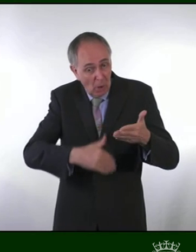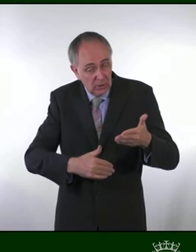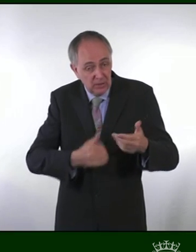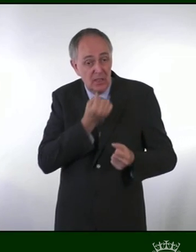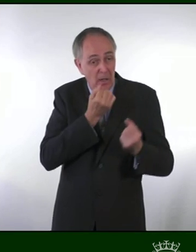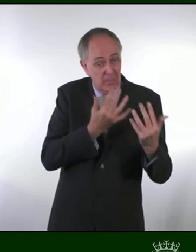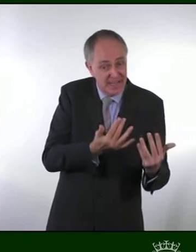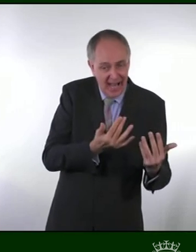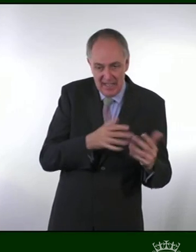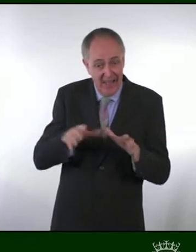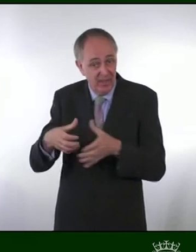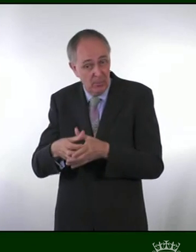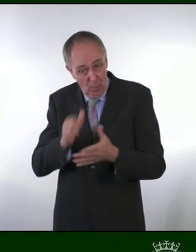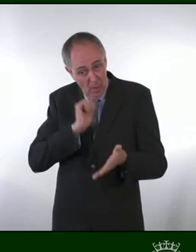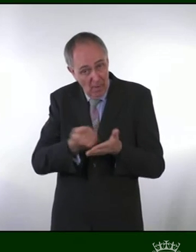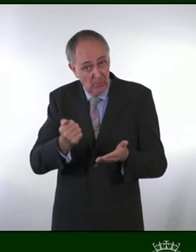10 and the Department?